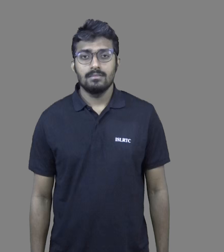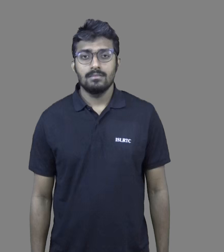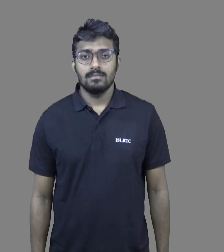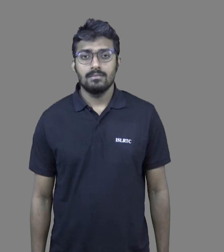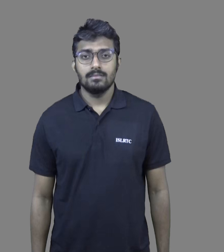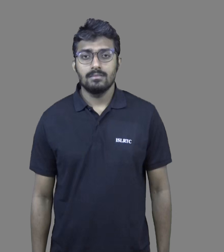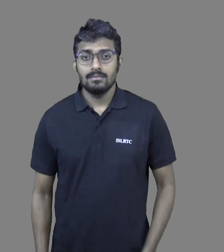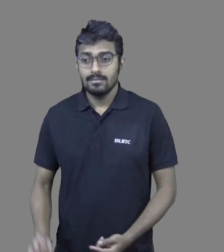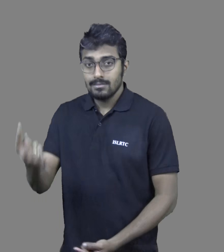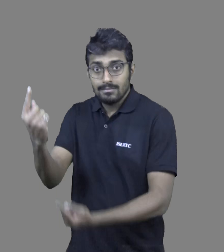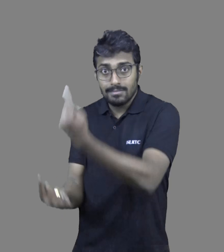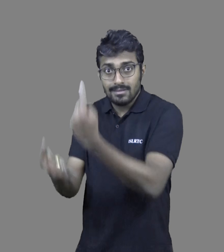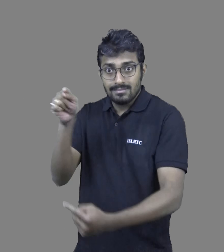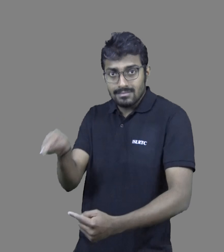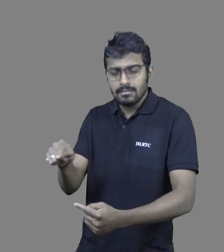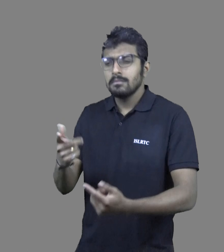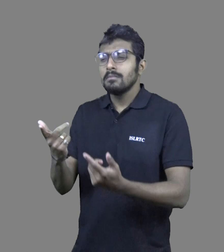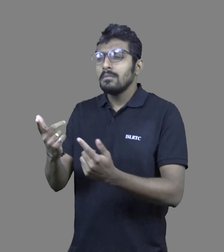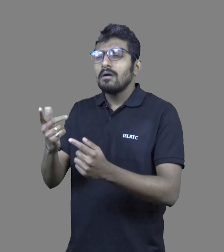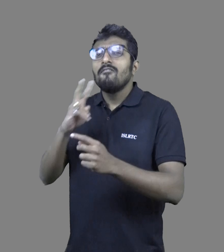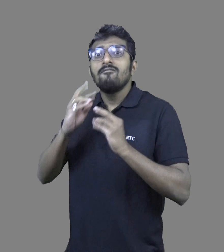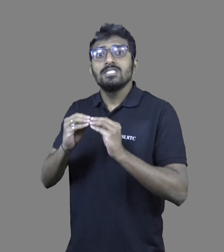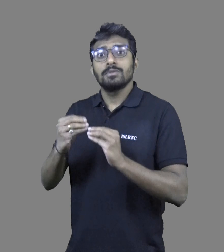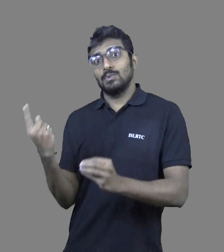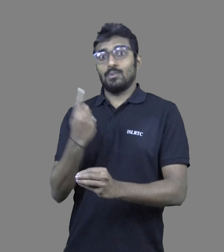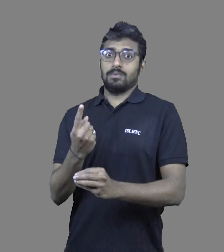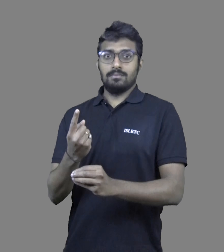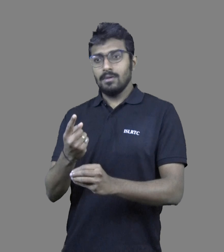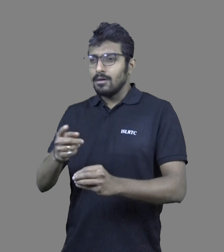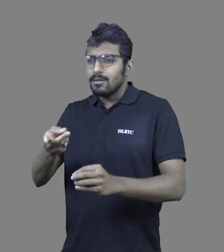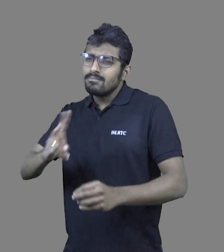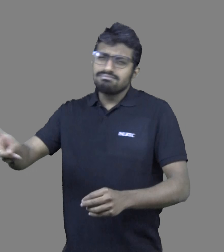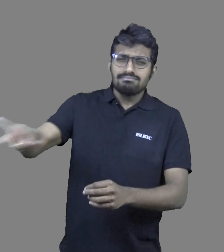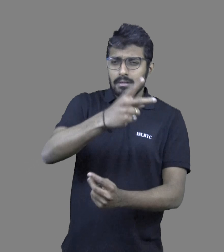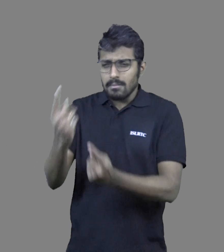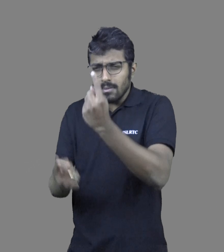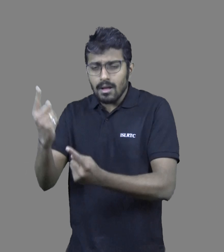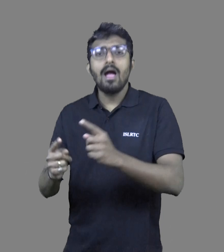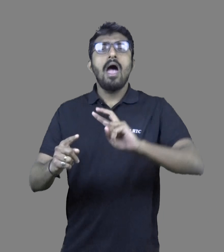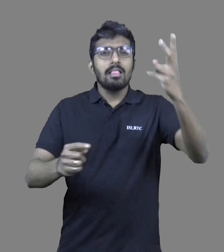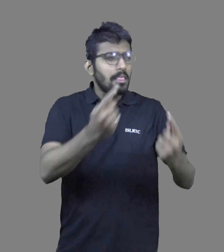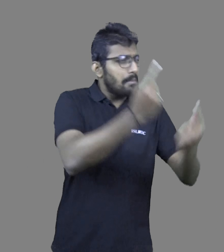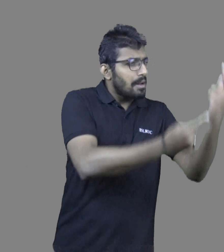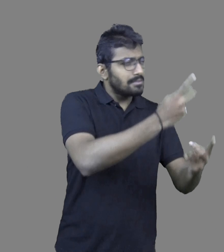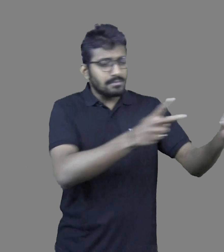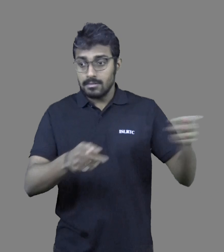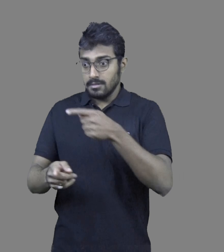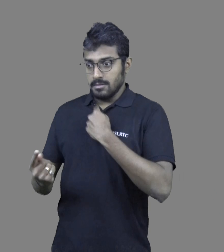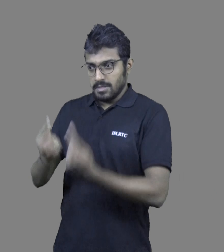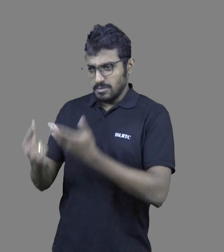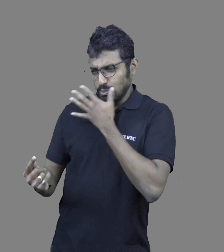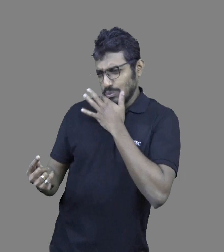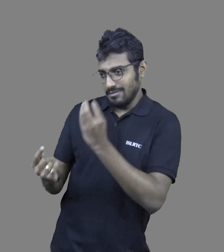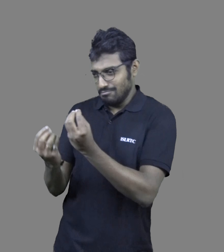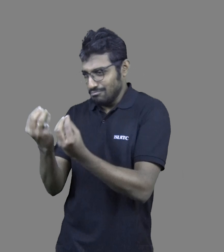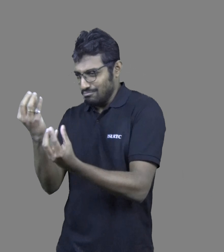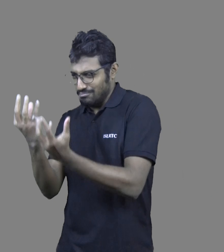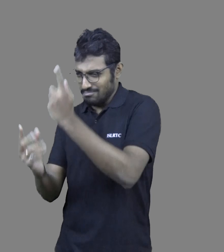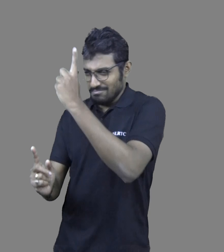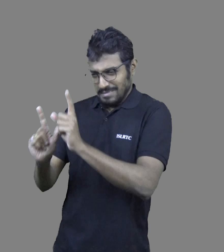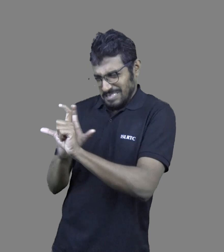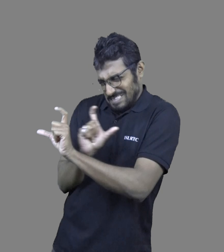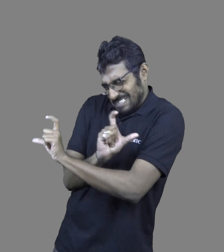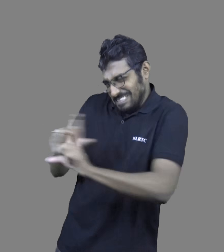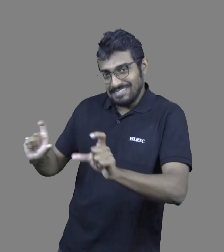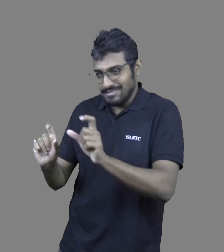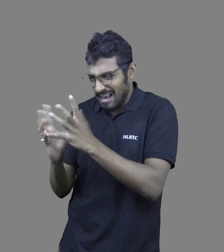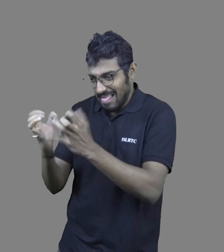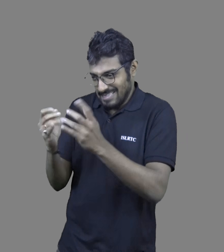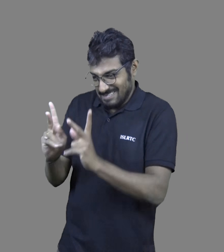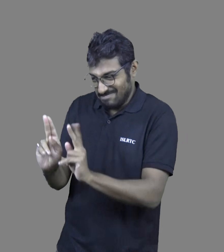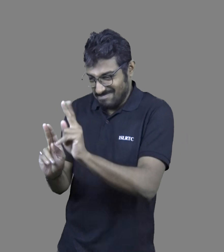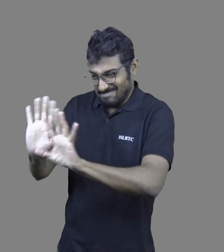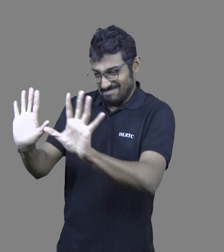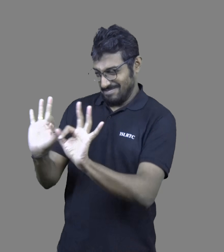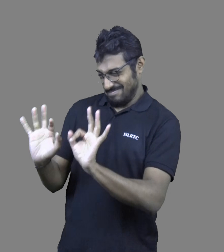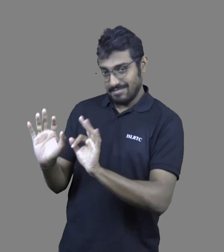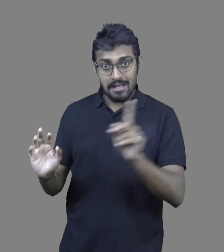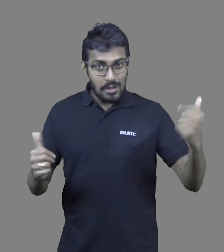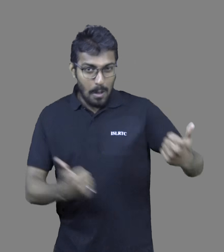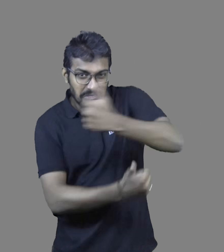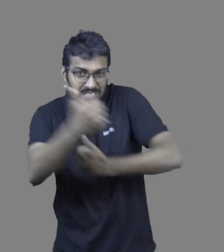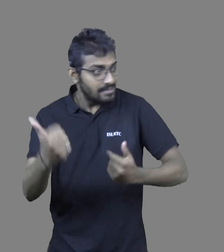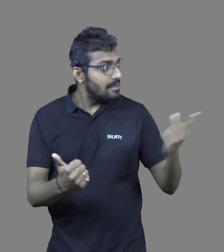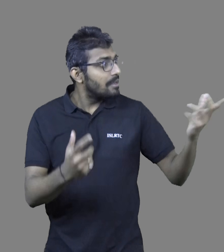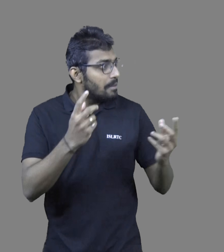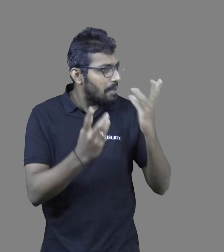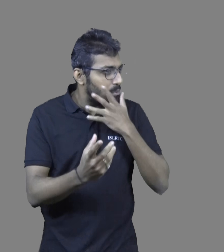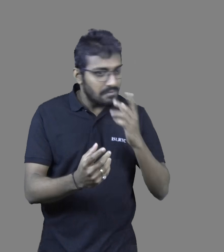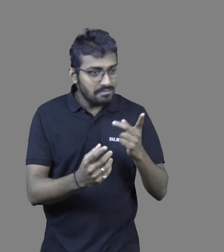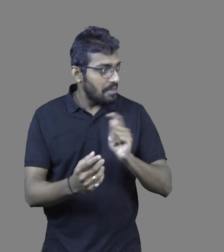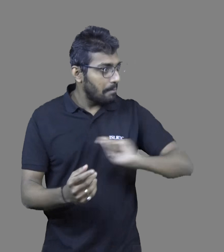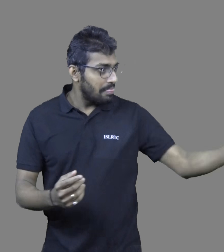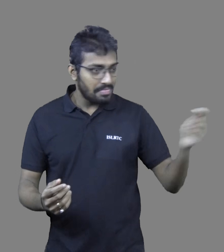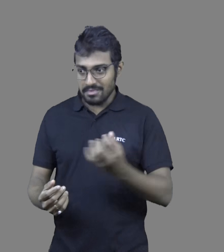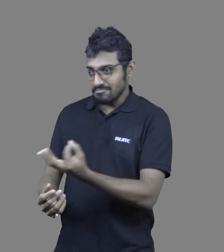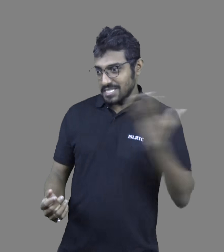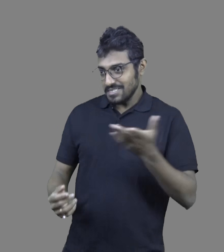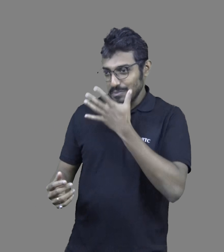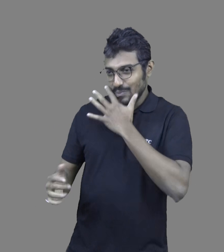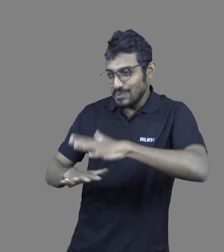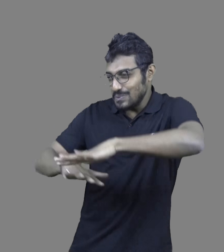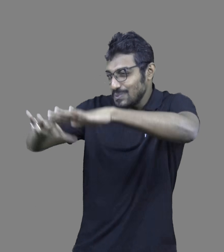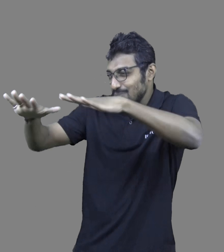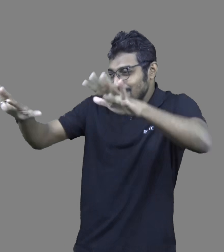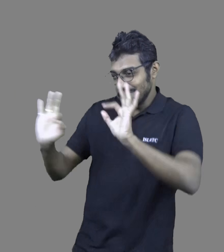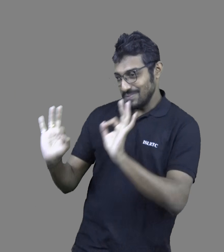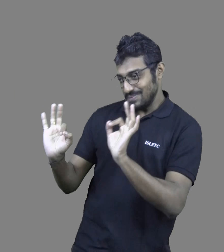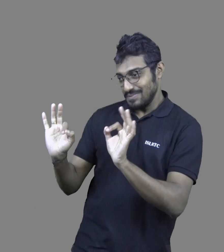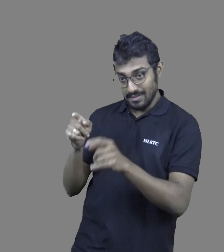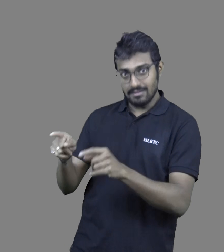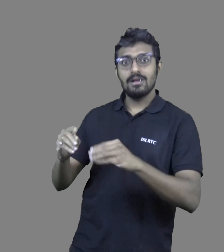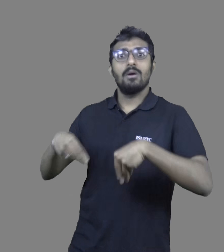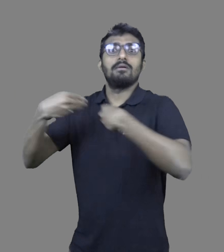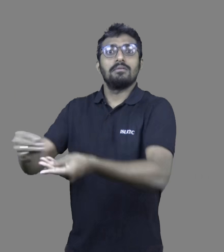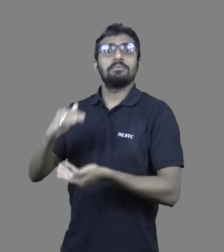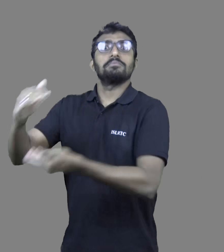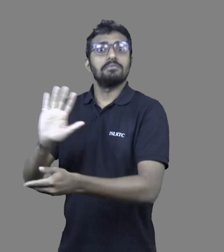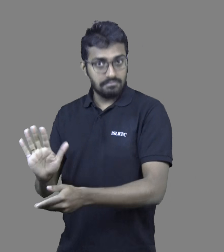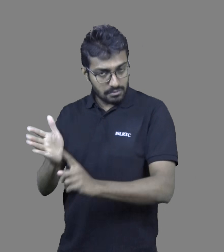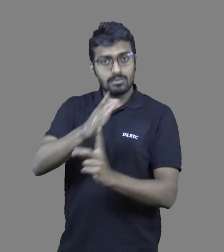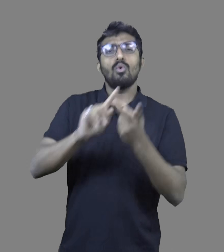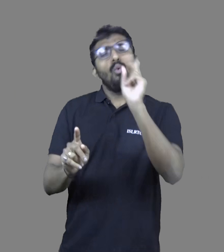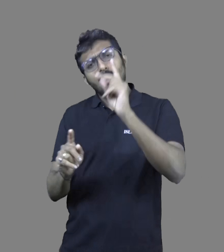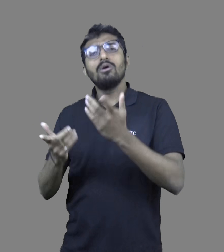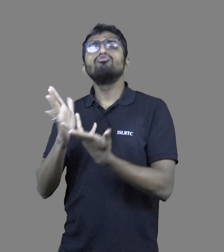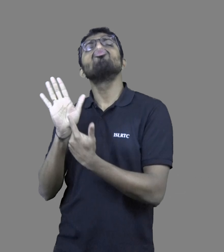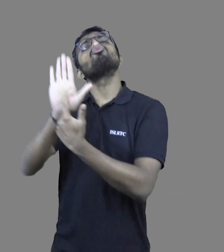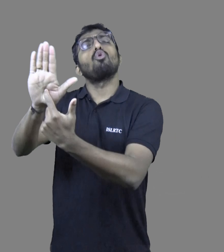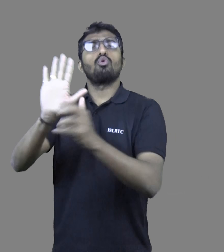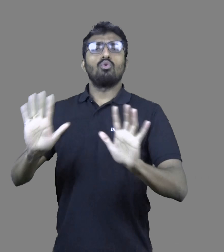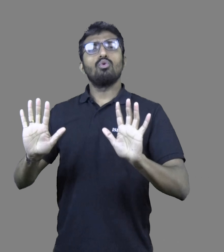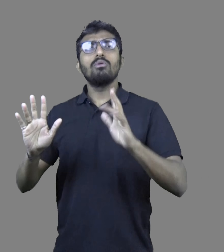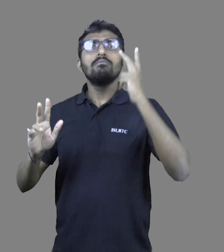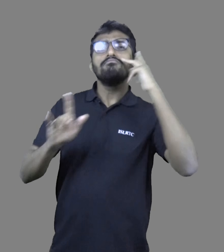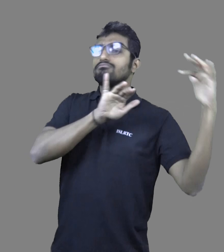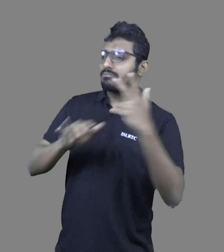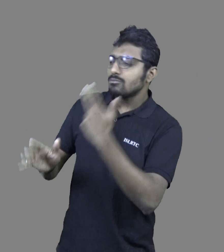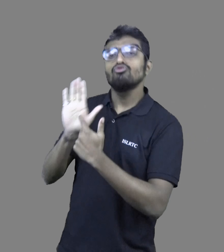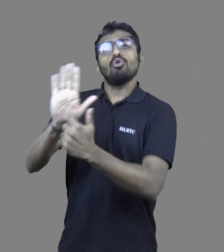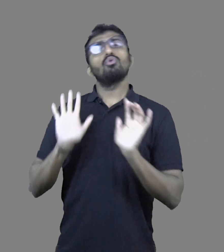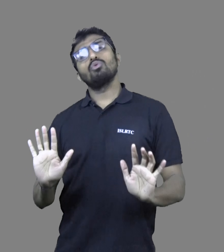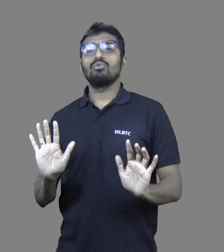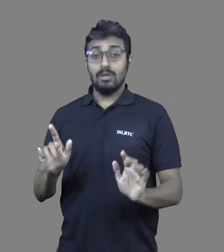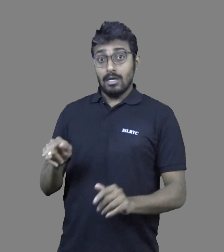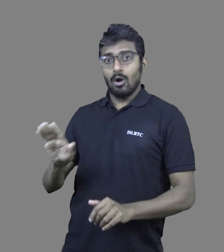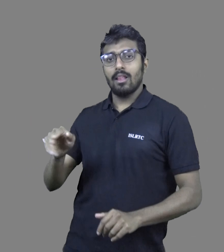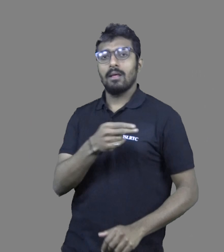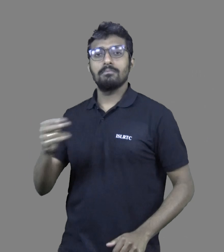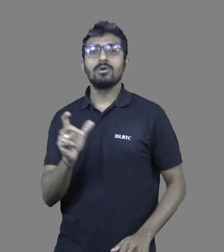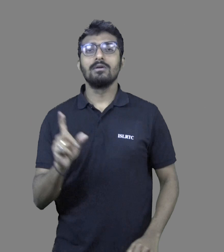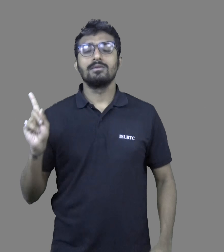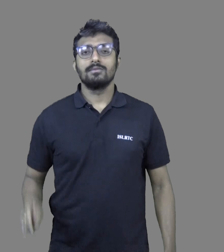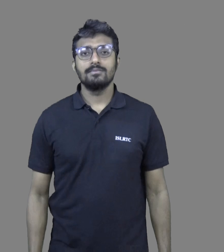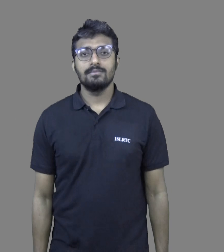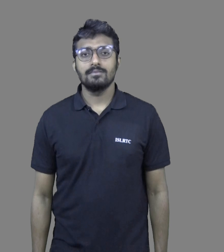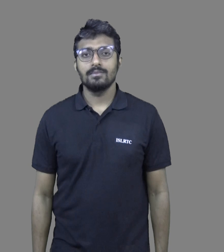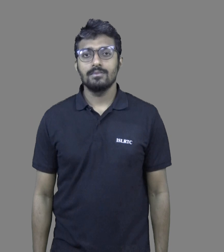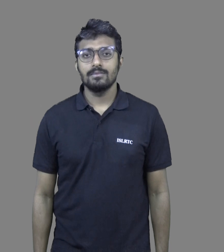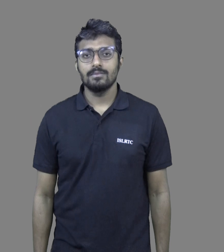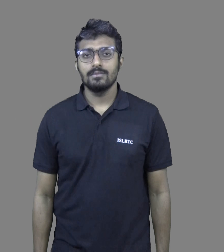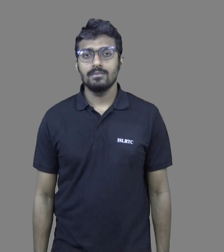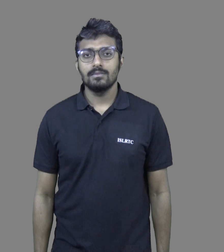Vegetable Gardening for Exhibition